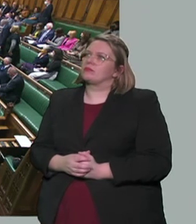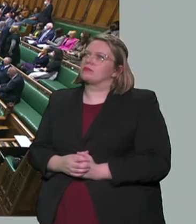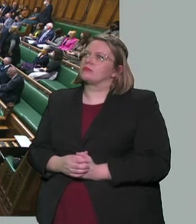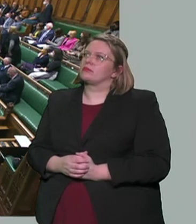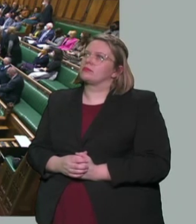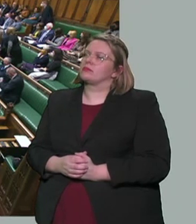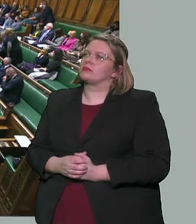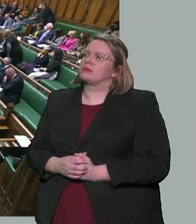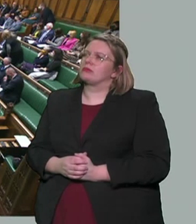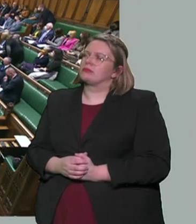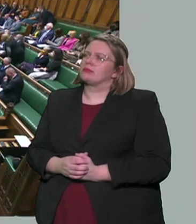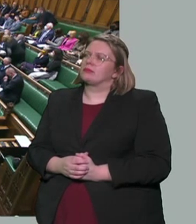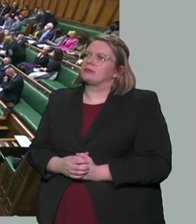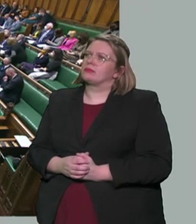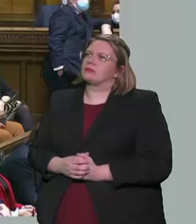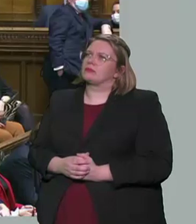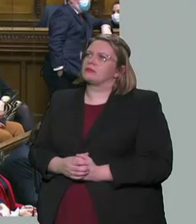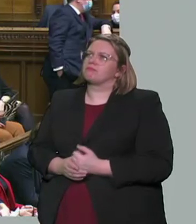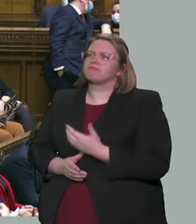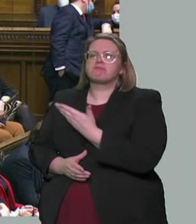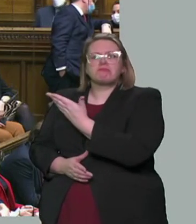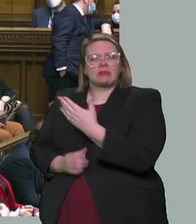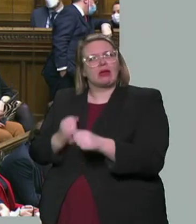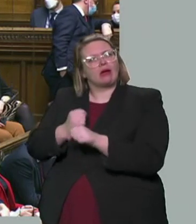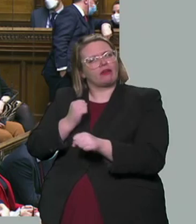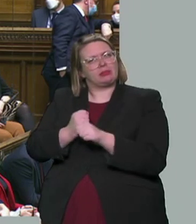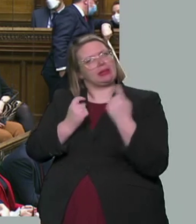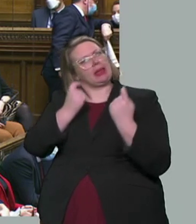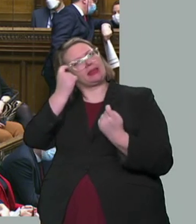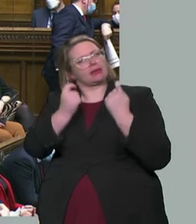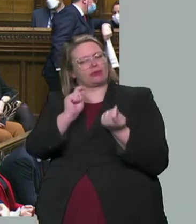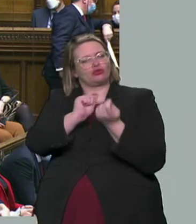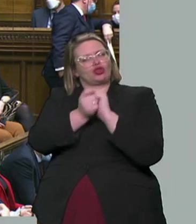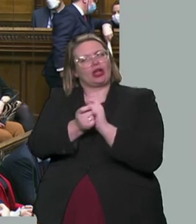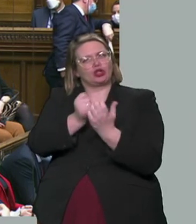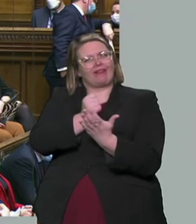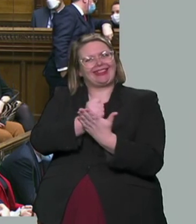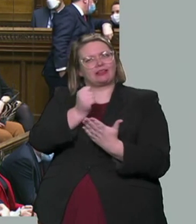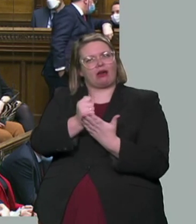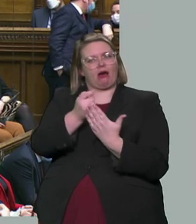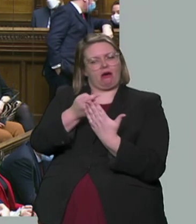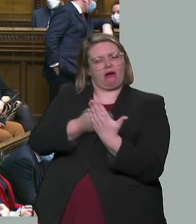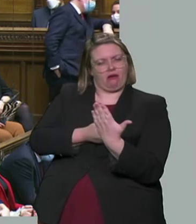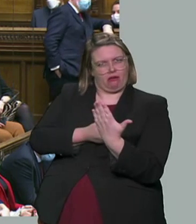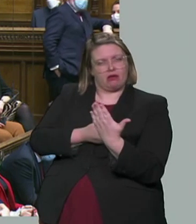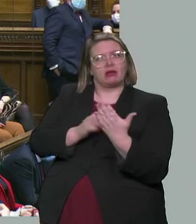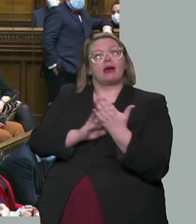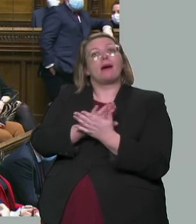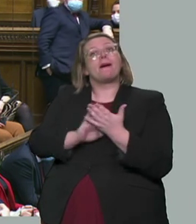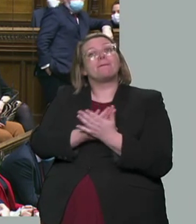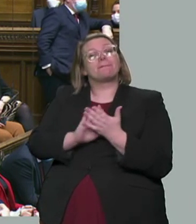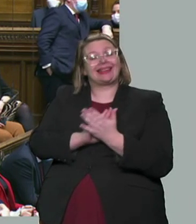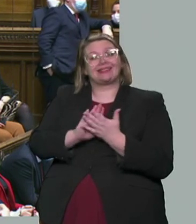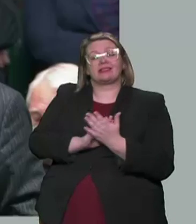Apparently the Government are thinking of relaxing visa controls for India in order to get a free trade deal.